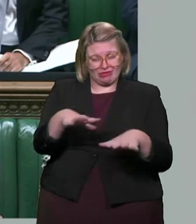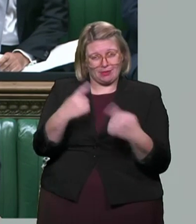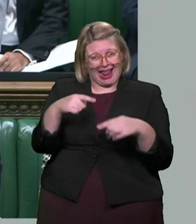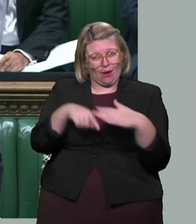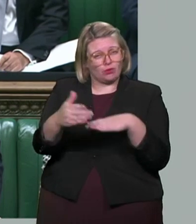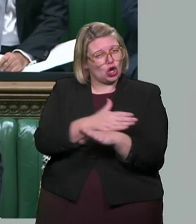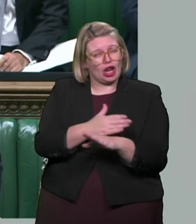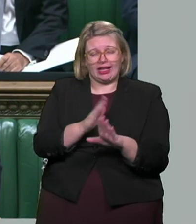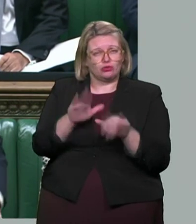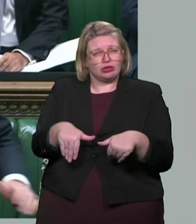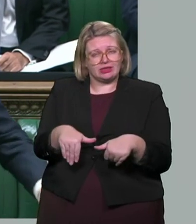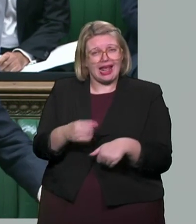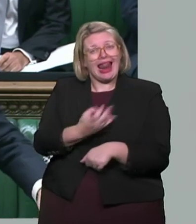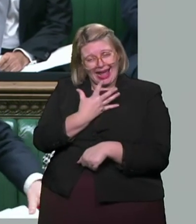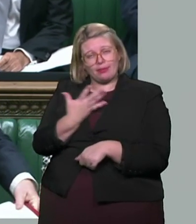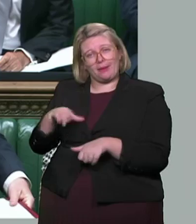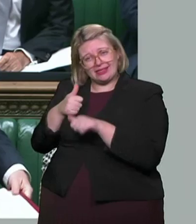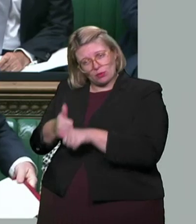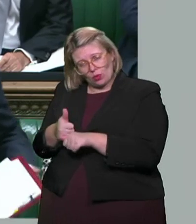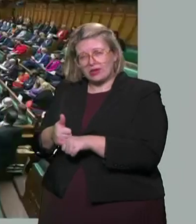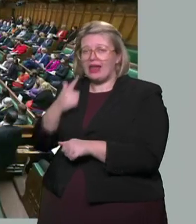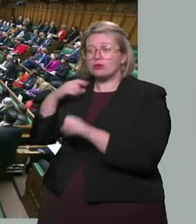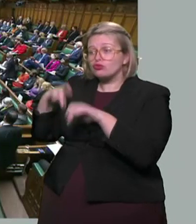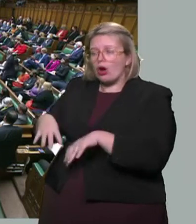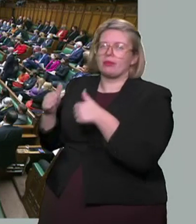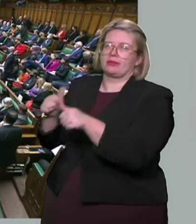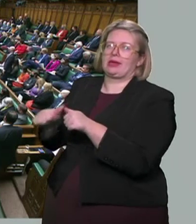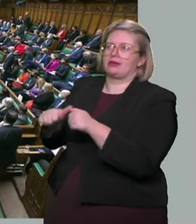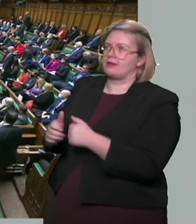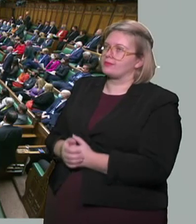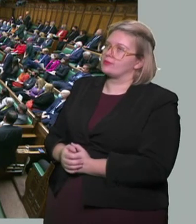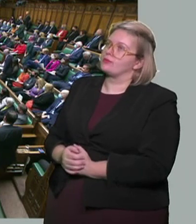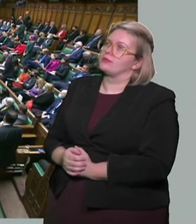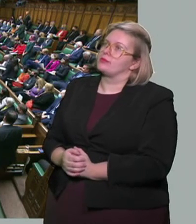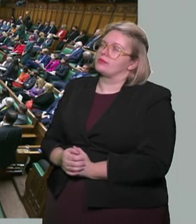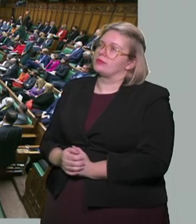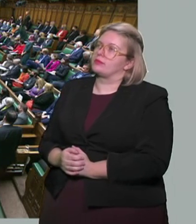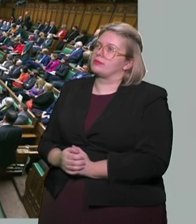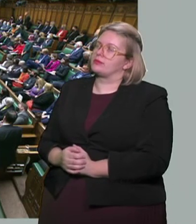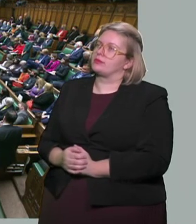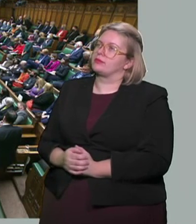If we hear that from the Labour party, I think it would be a fine thing.